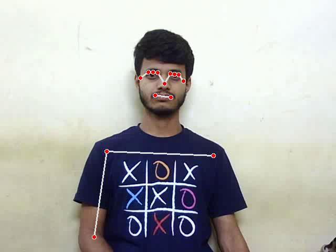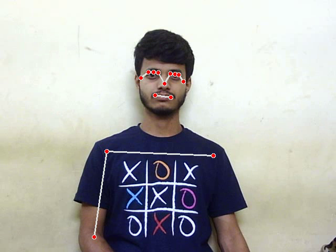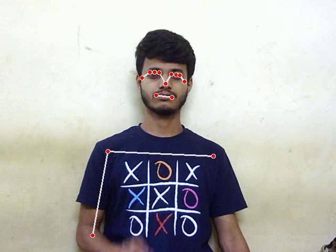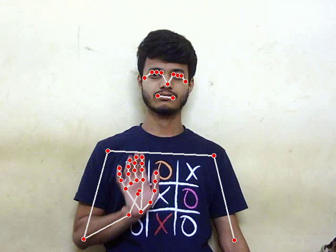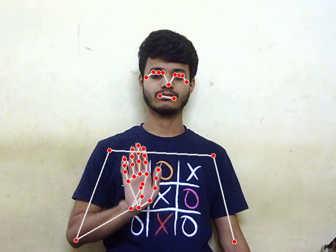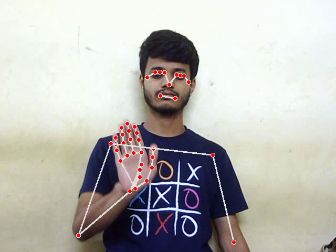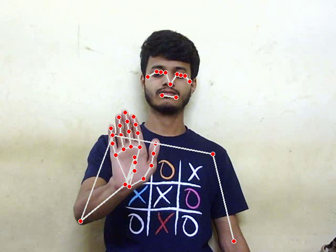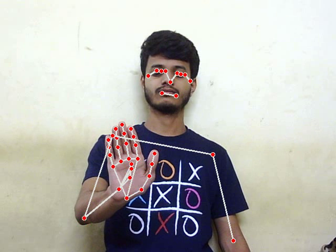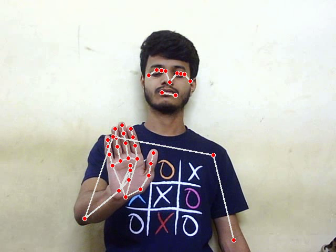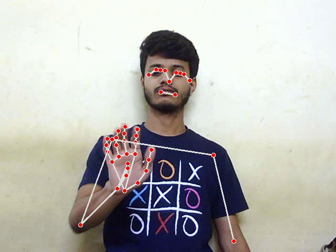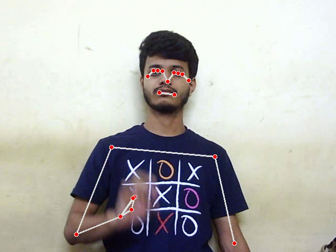your